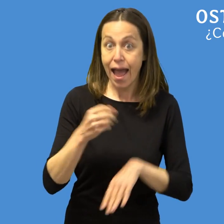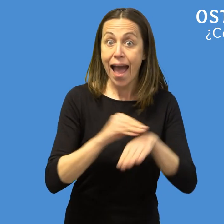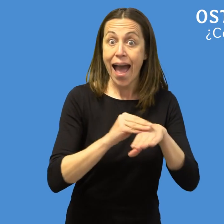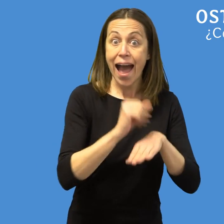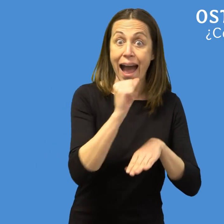alcohol